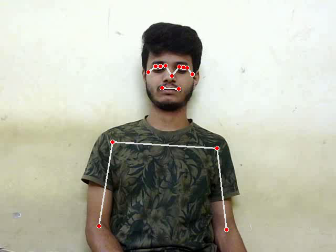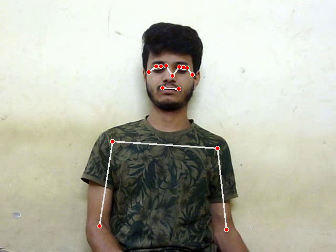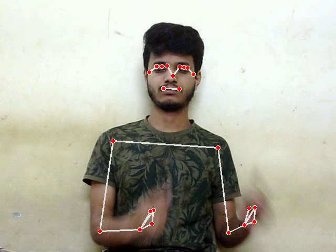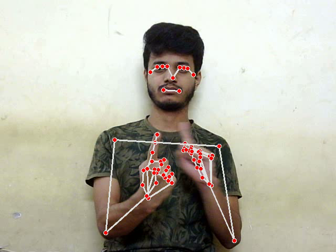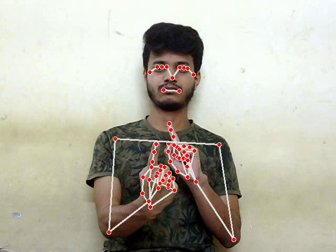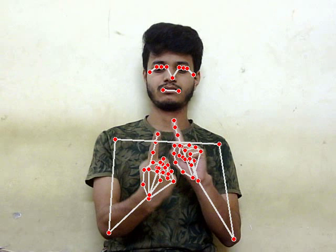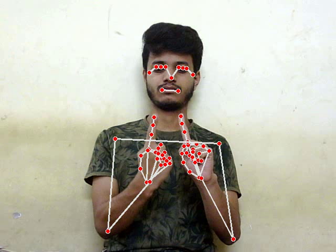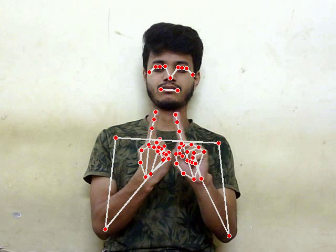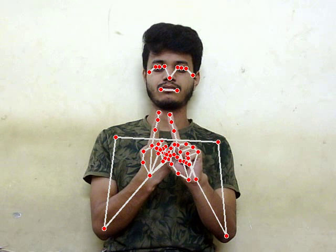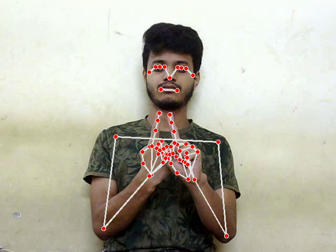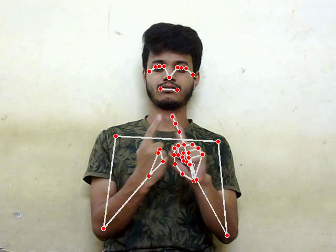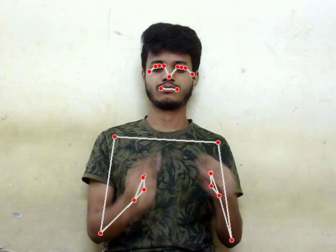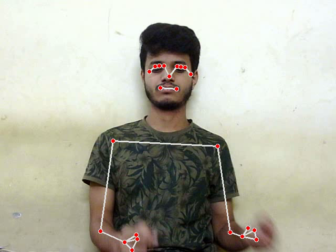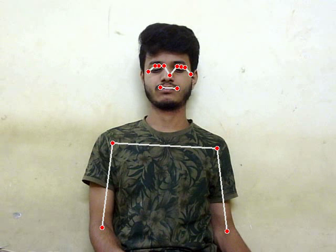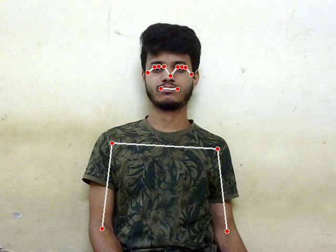meet